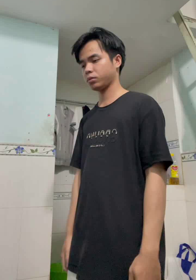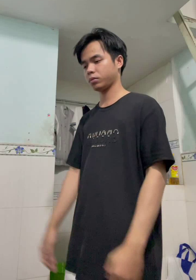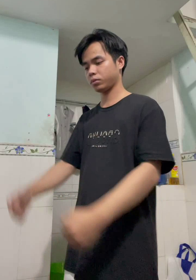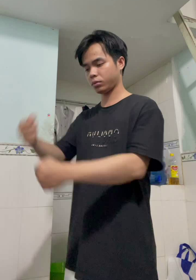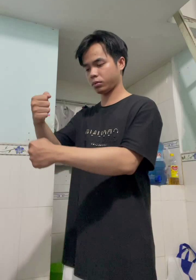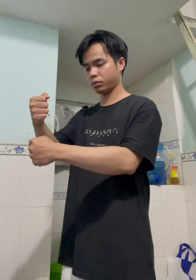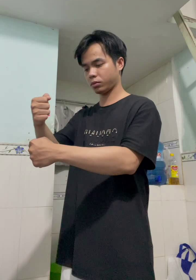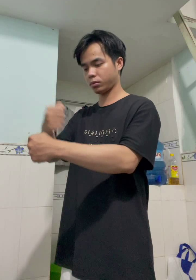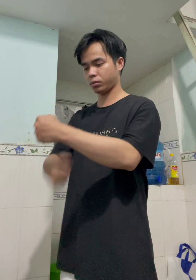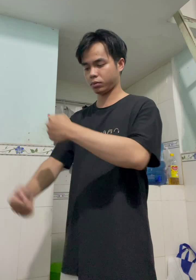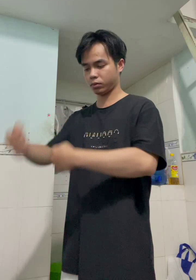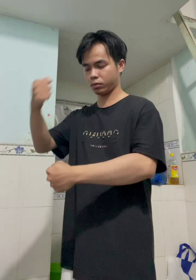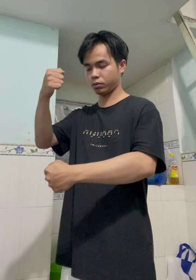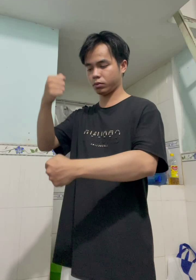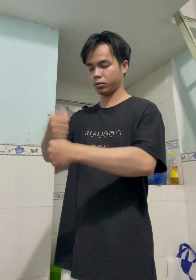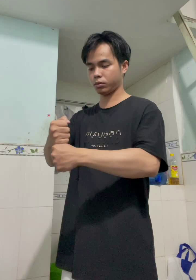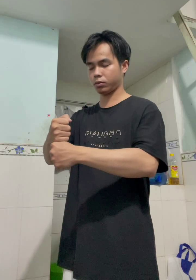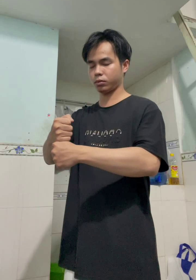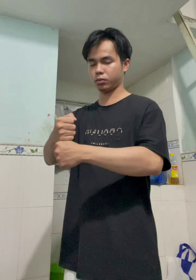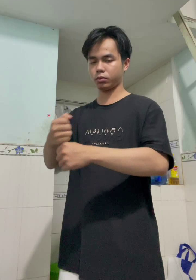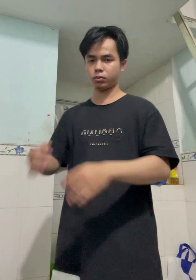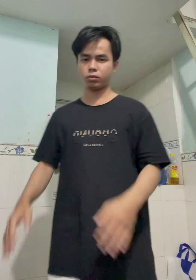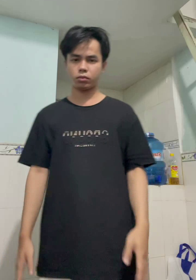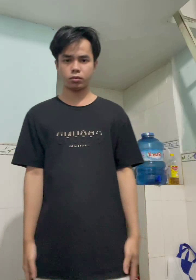nam